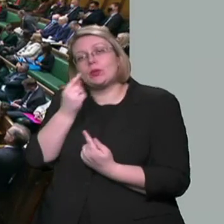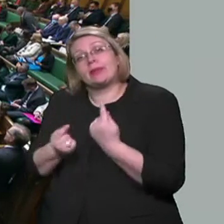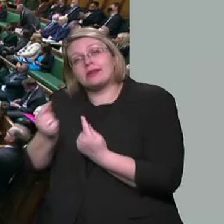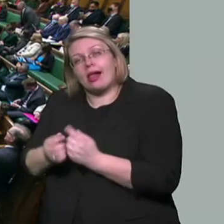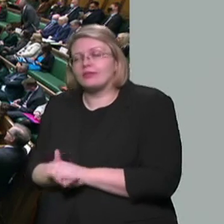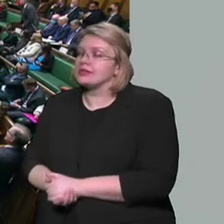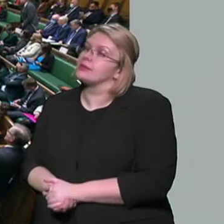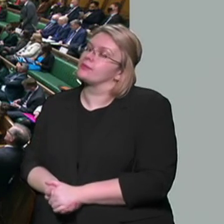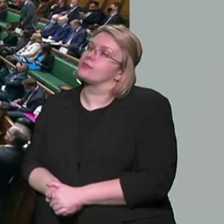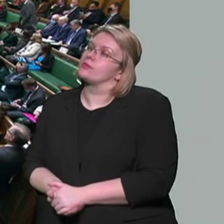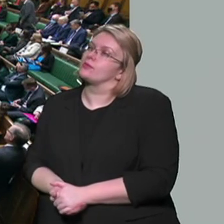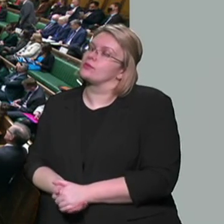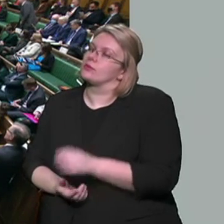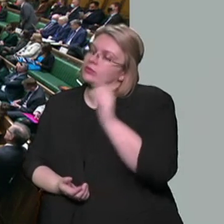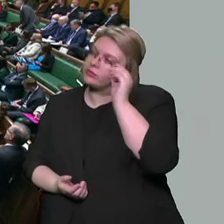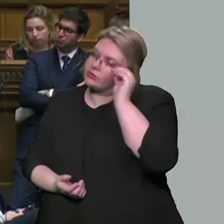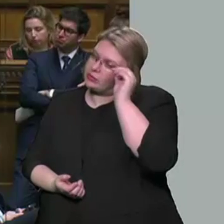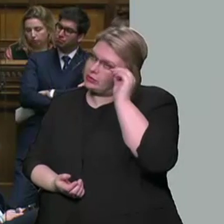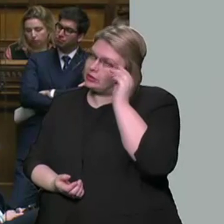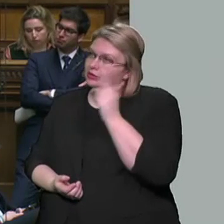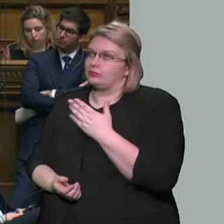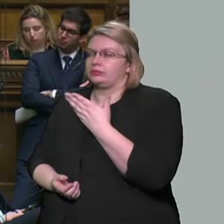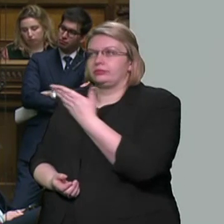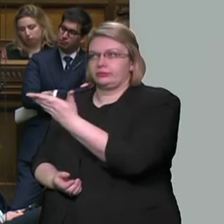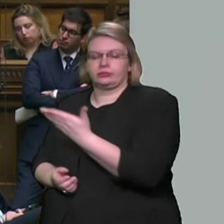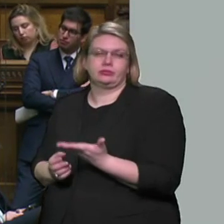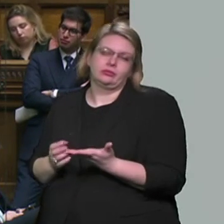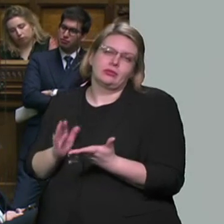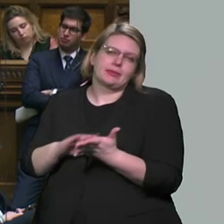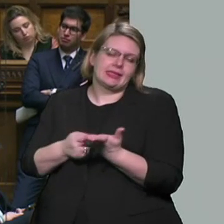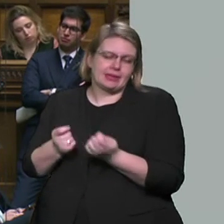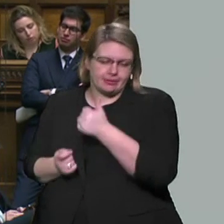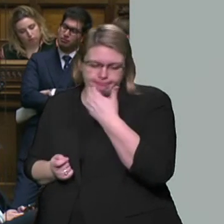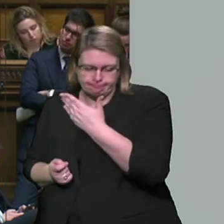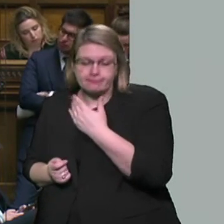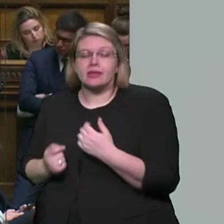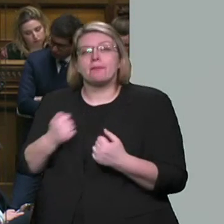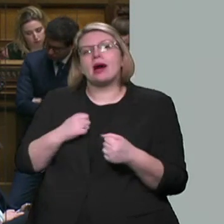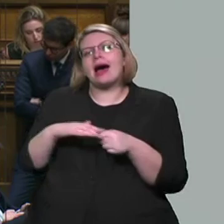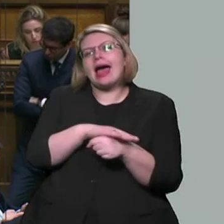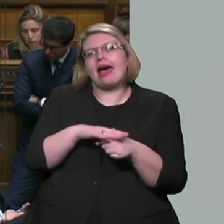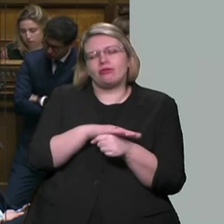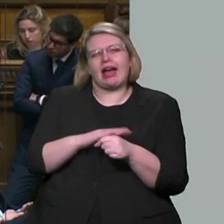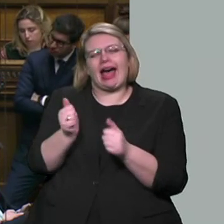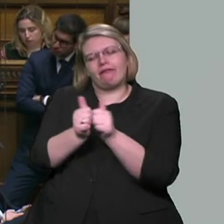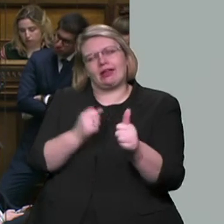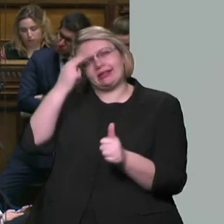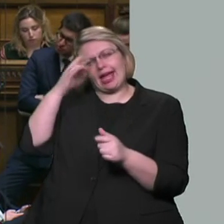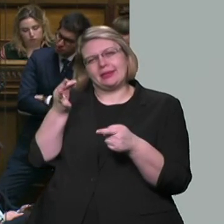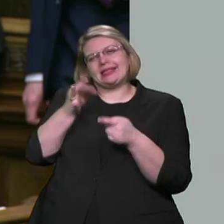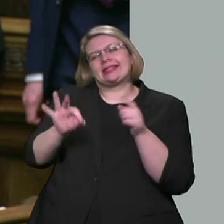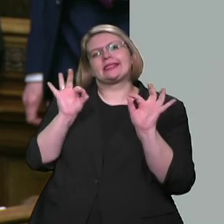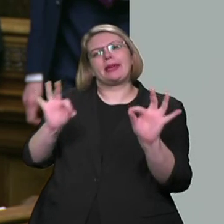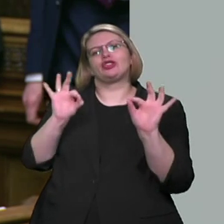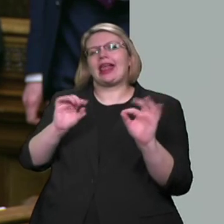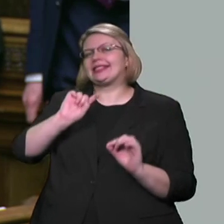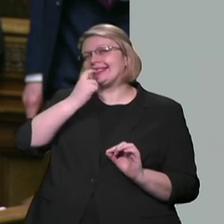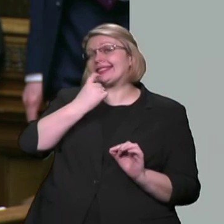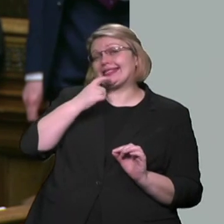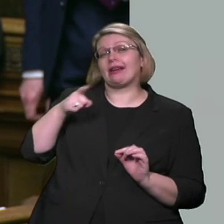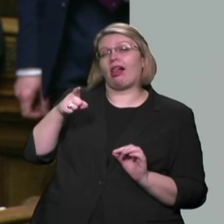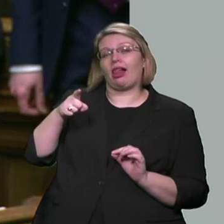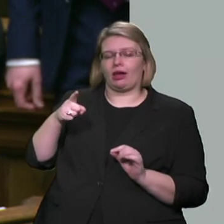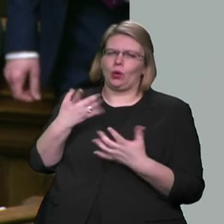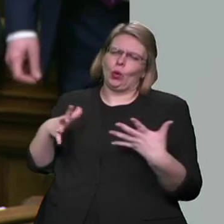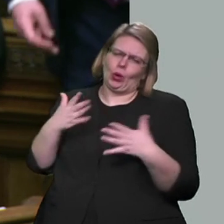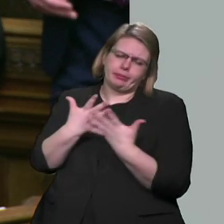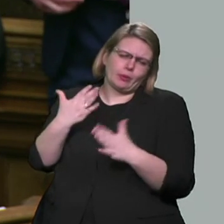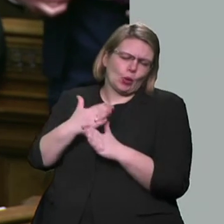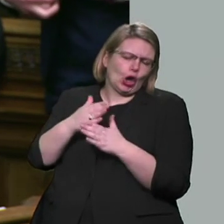12. Liberty Speciality Steels is an important steelworks in my Stocksbridge constituency, which produces high-quality steel and has provided high-value jobs for generations.